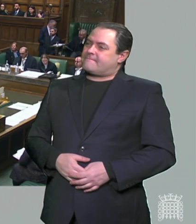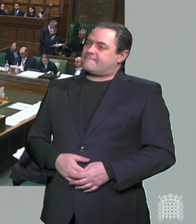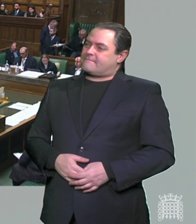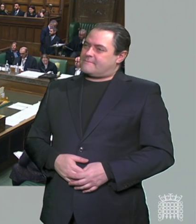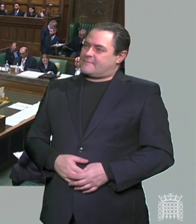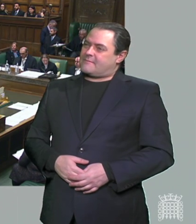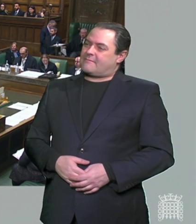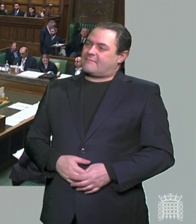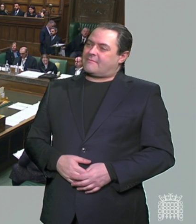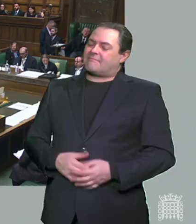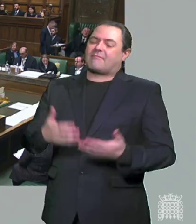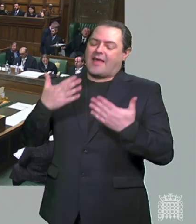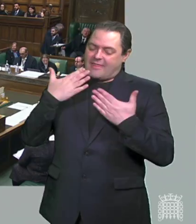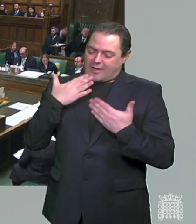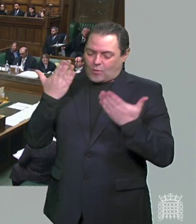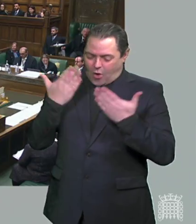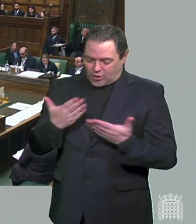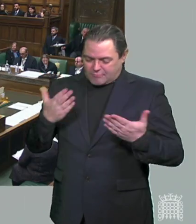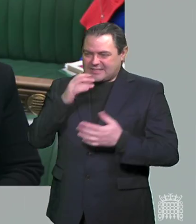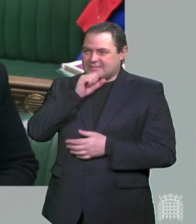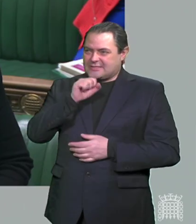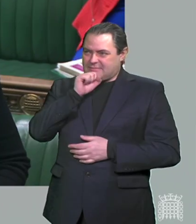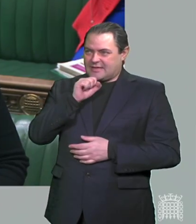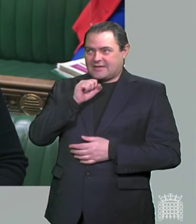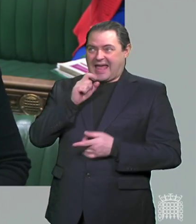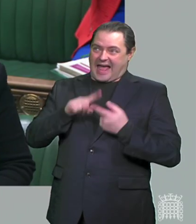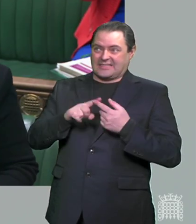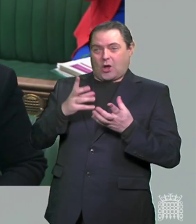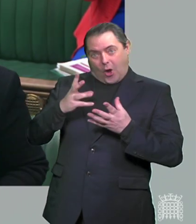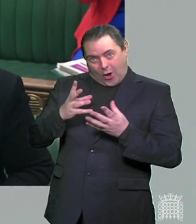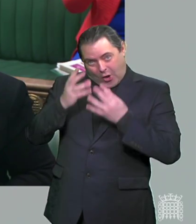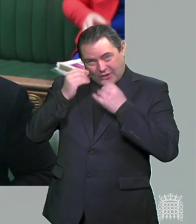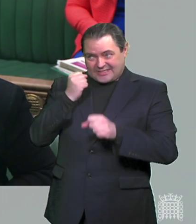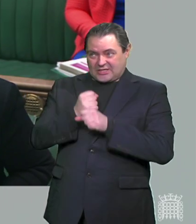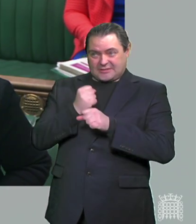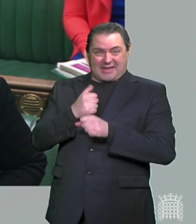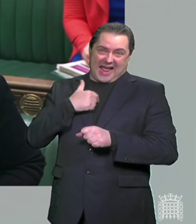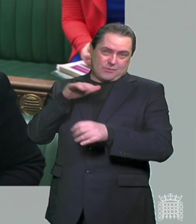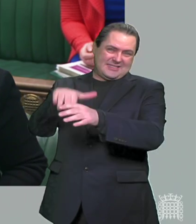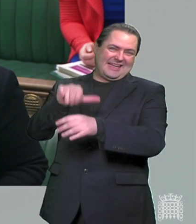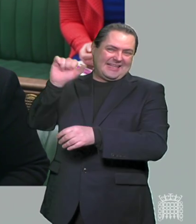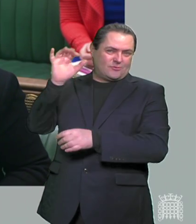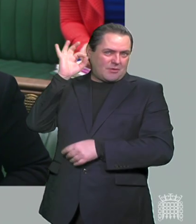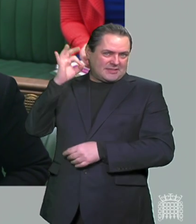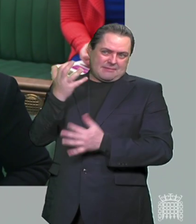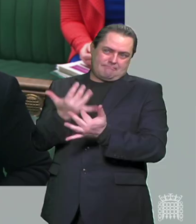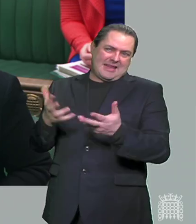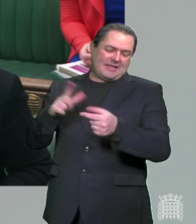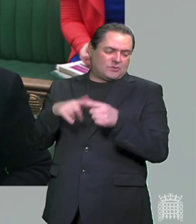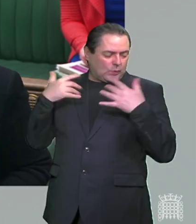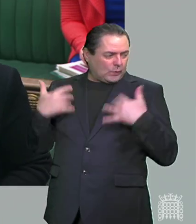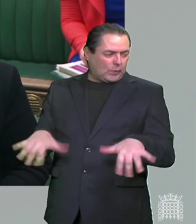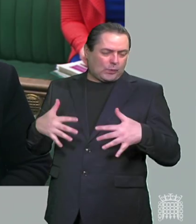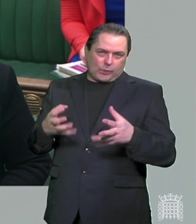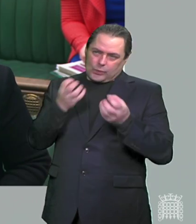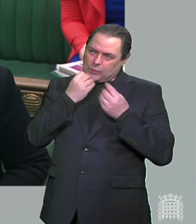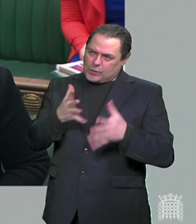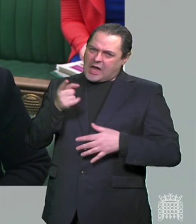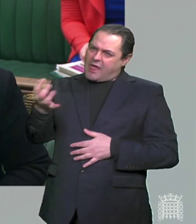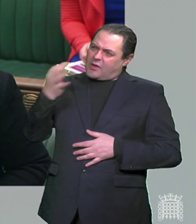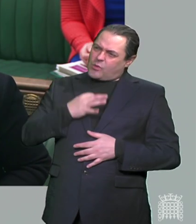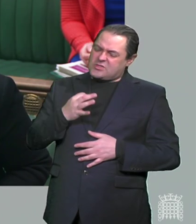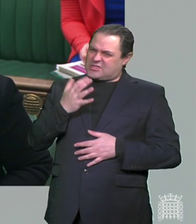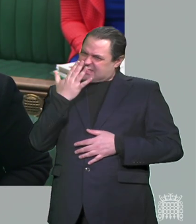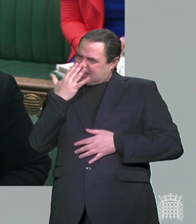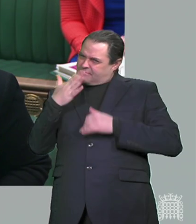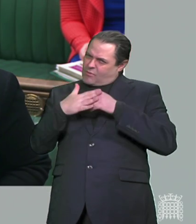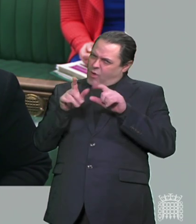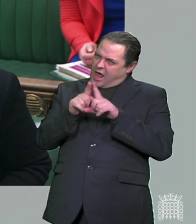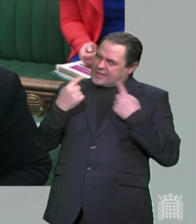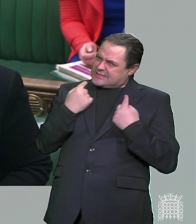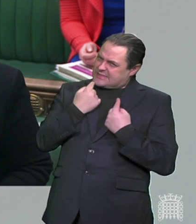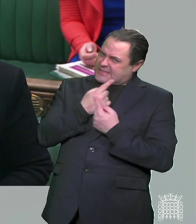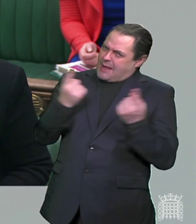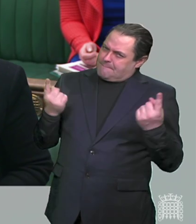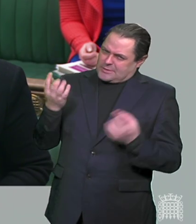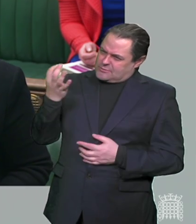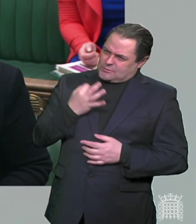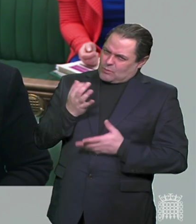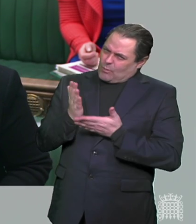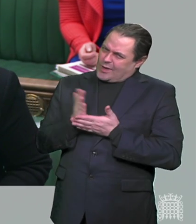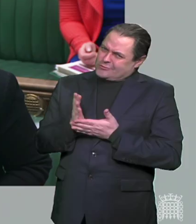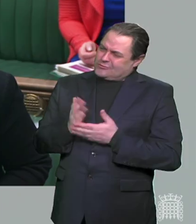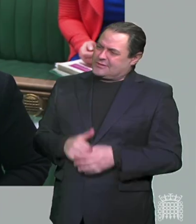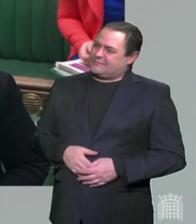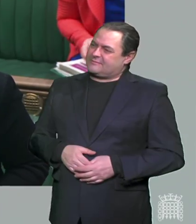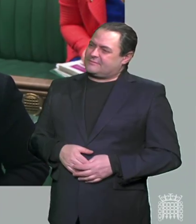I thank my honourable Friend—he is a very learned Gentleman, on whose Committee I was extremely proud to sit for many years—for his question, which I think was more of a statement.